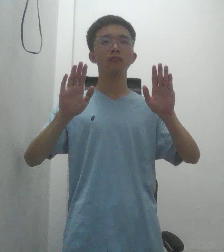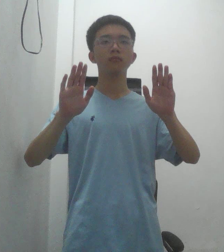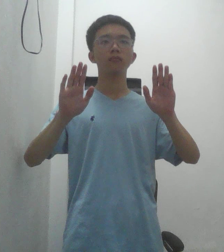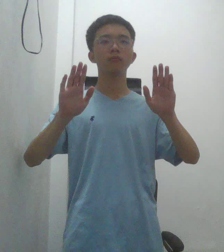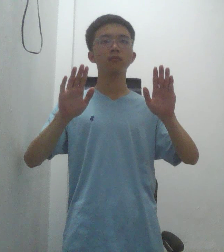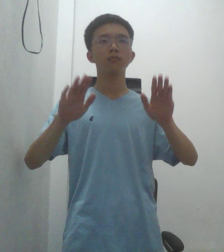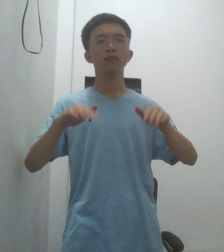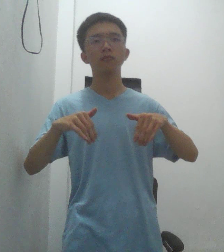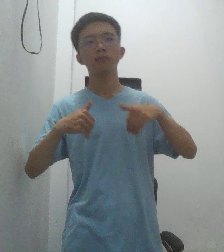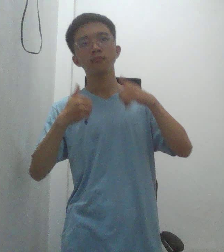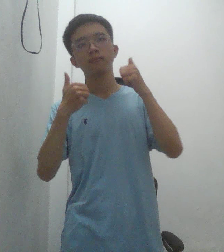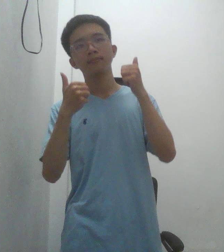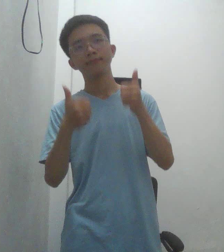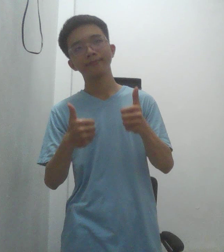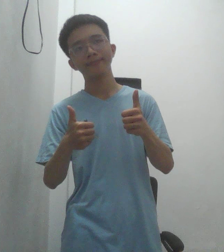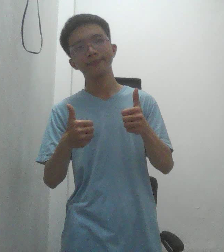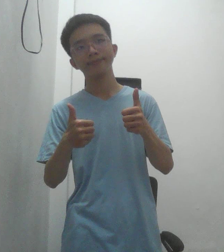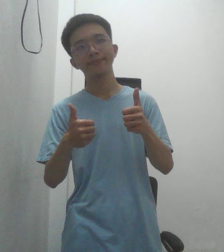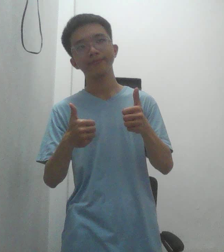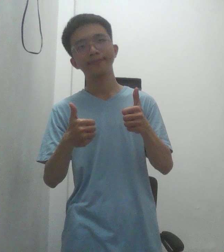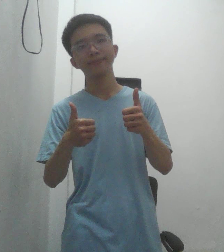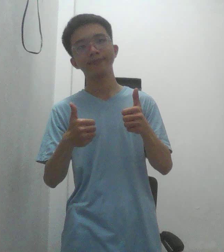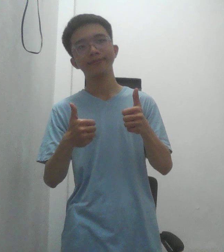tuyet voi